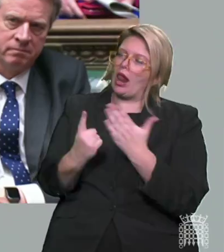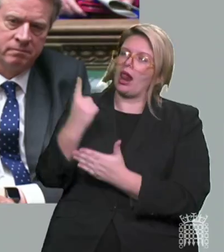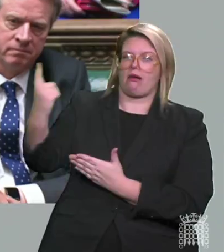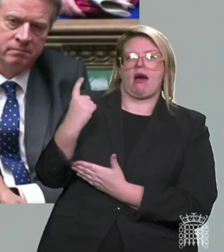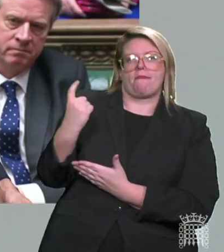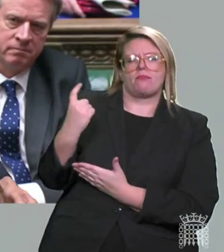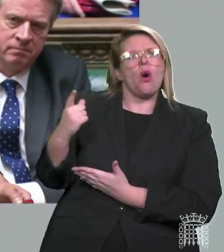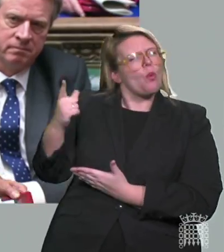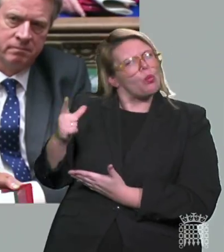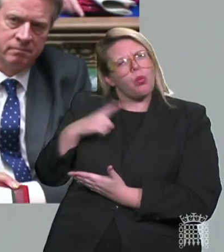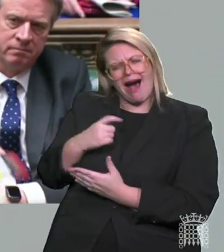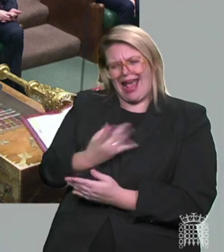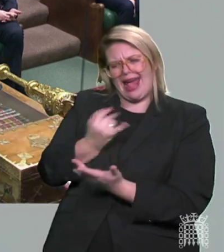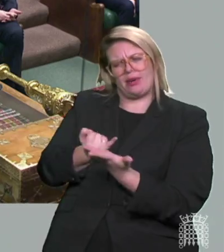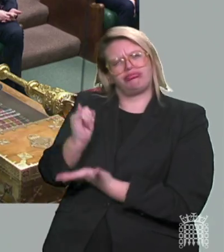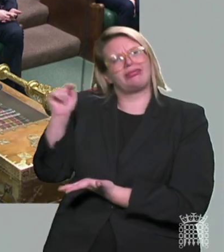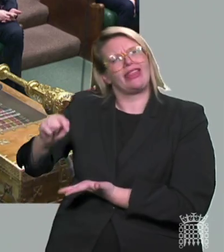Why is he against that?